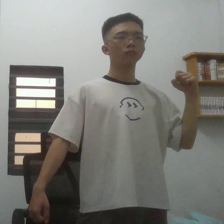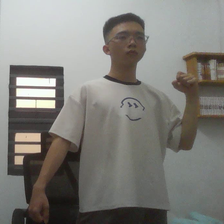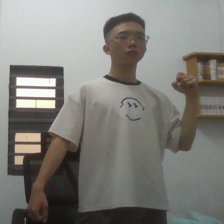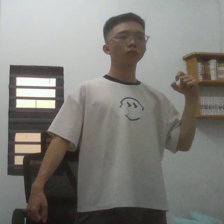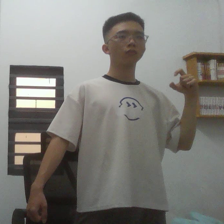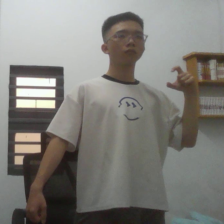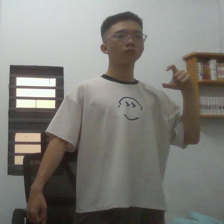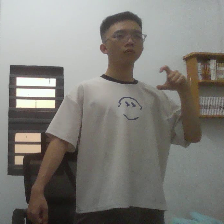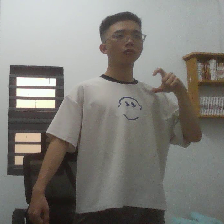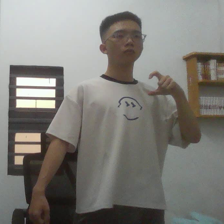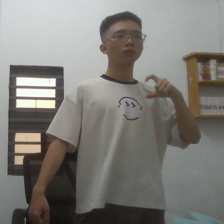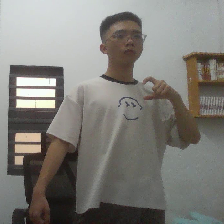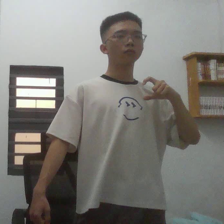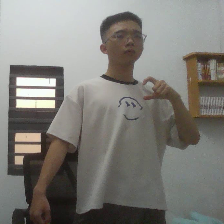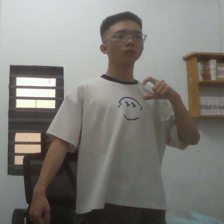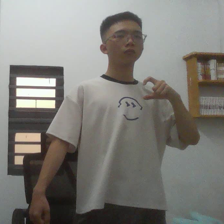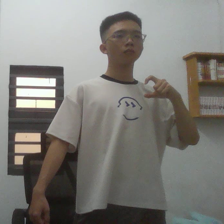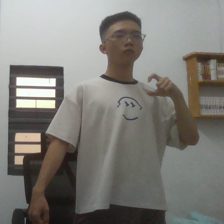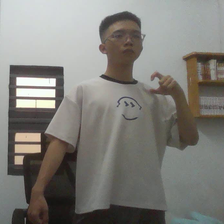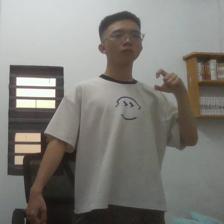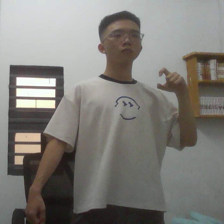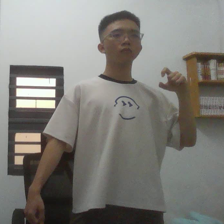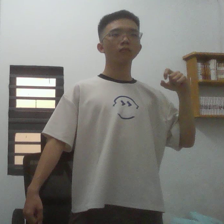giau co